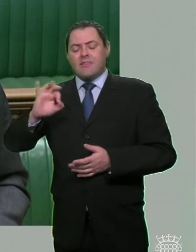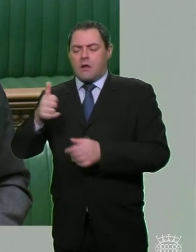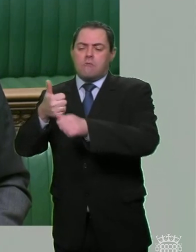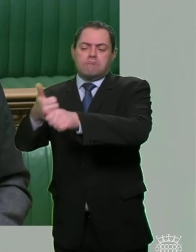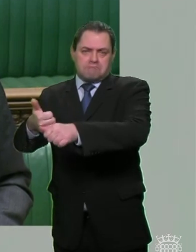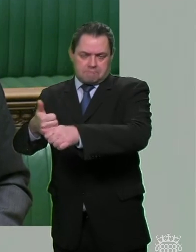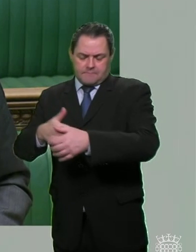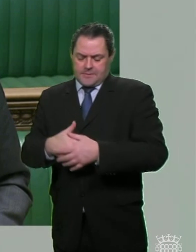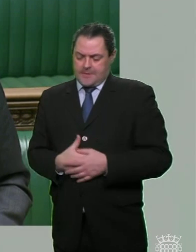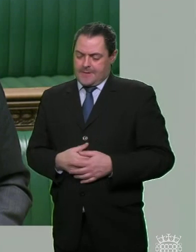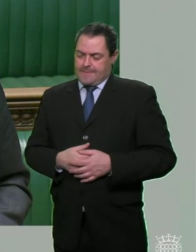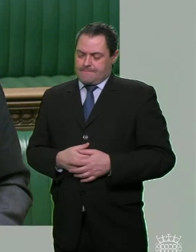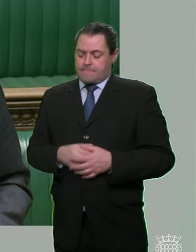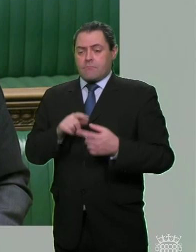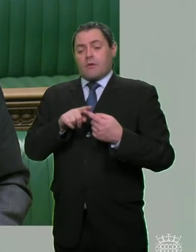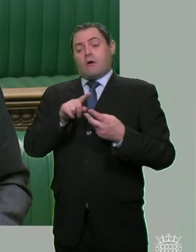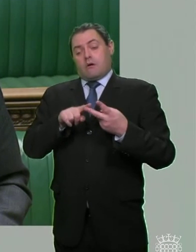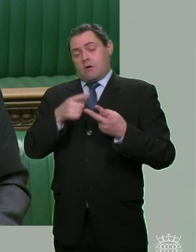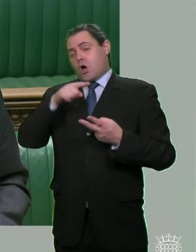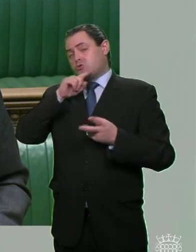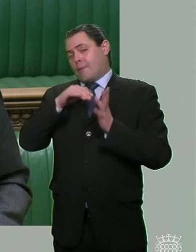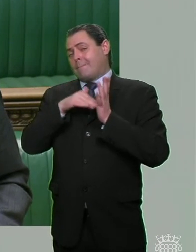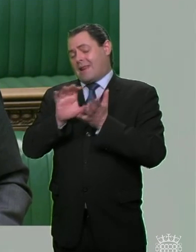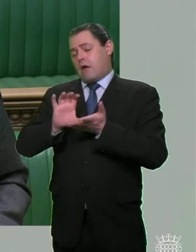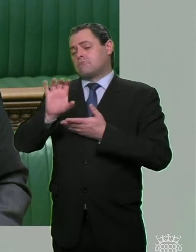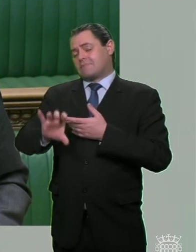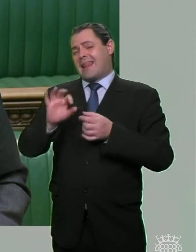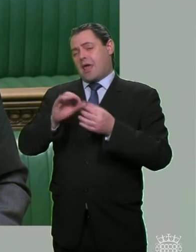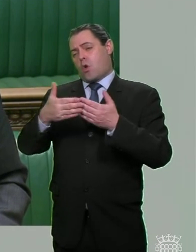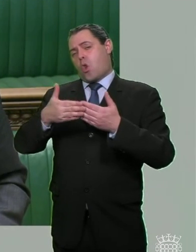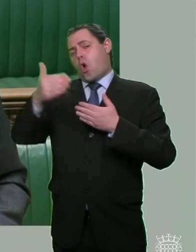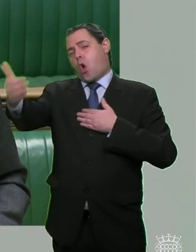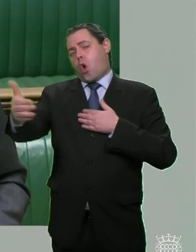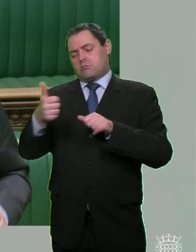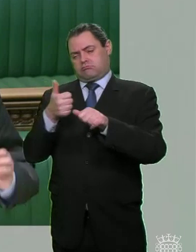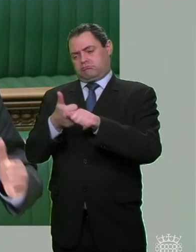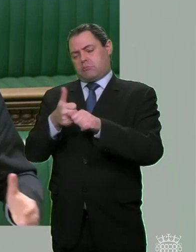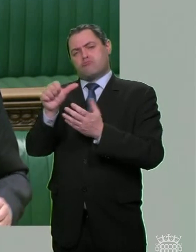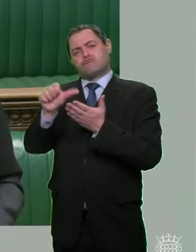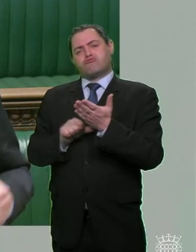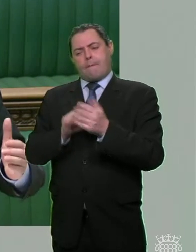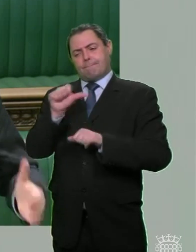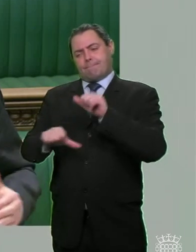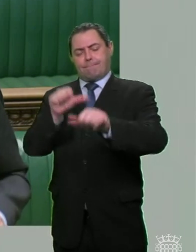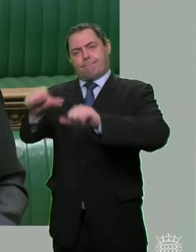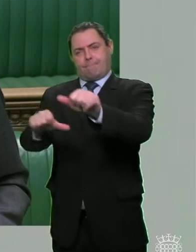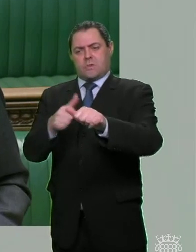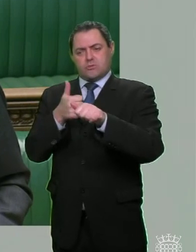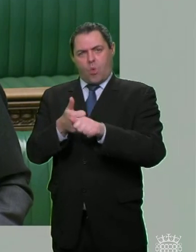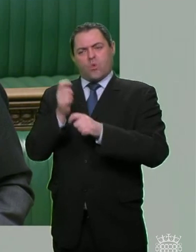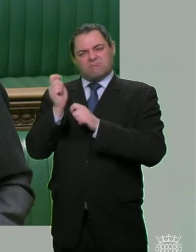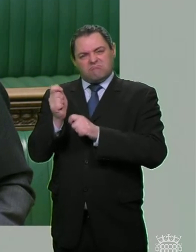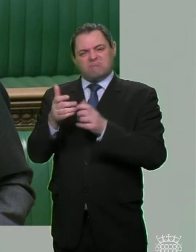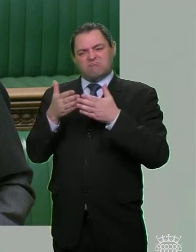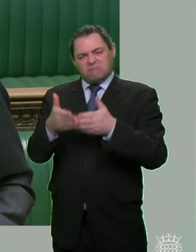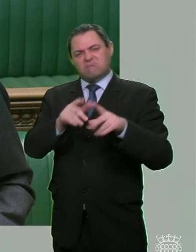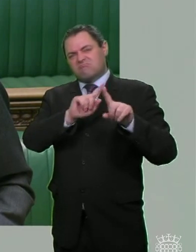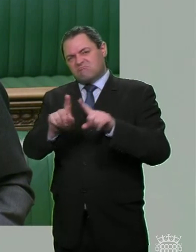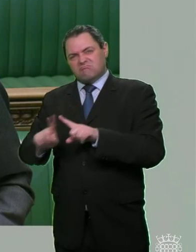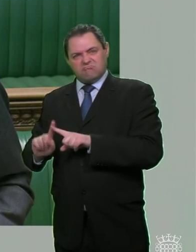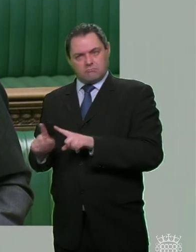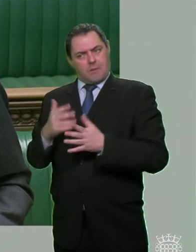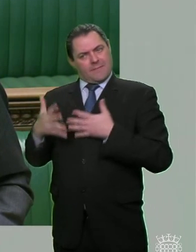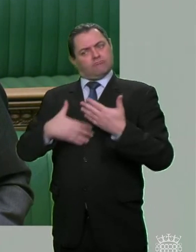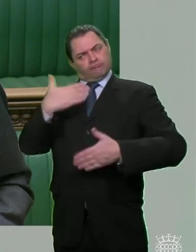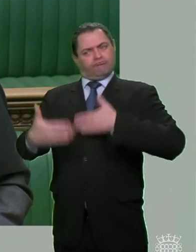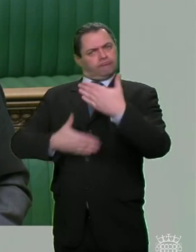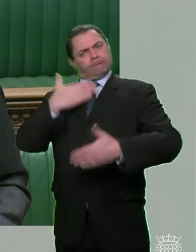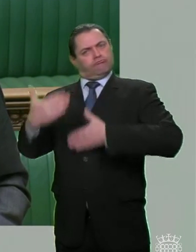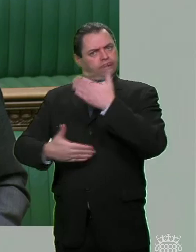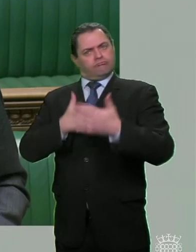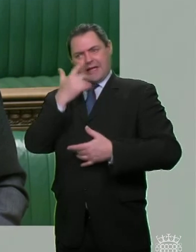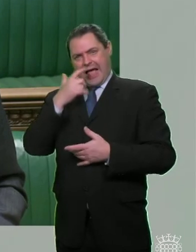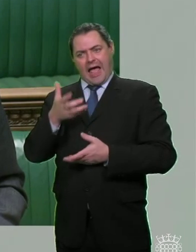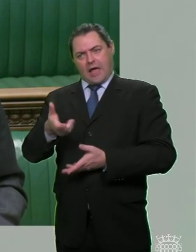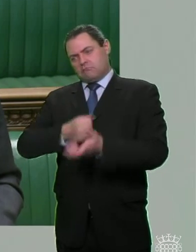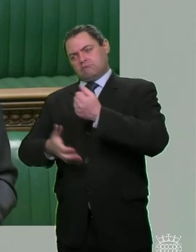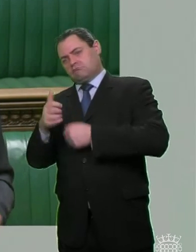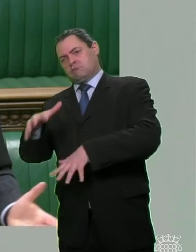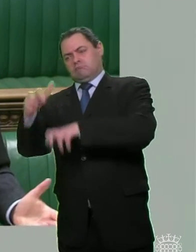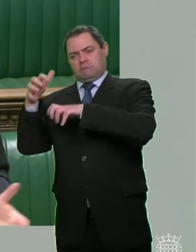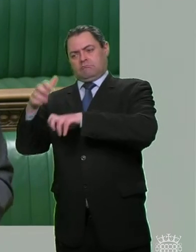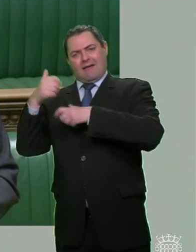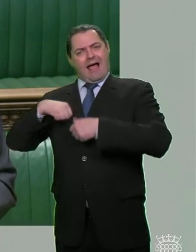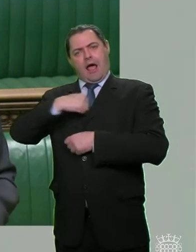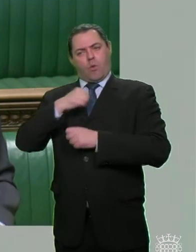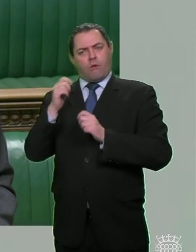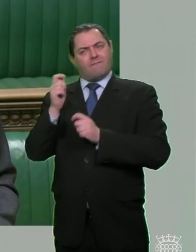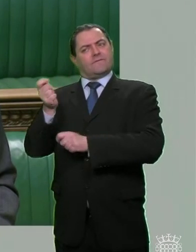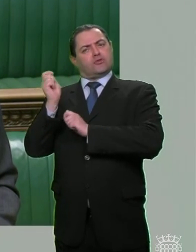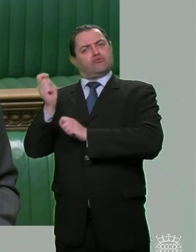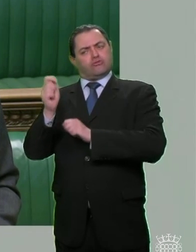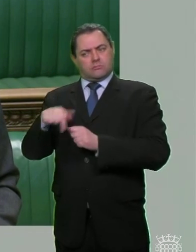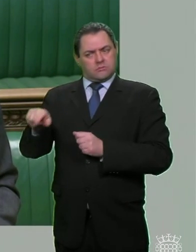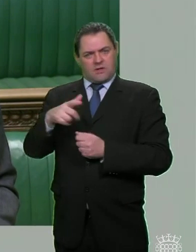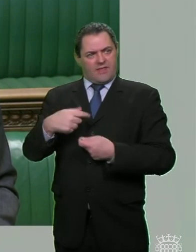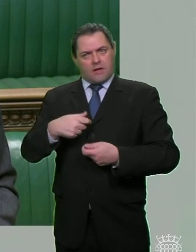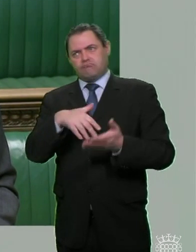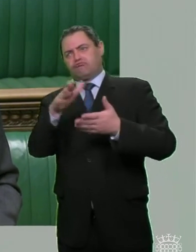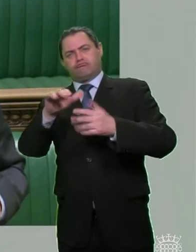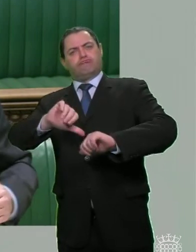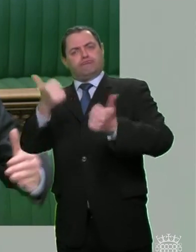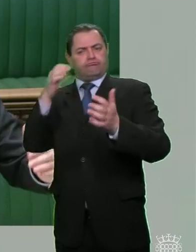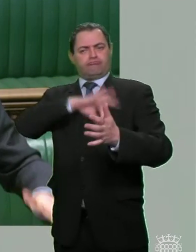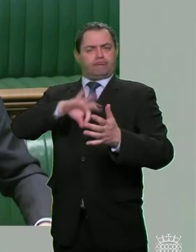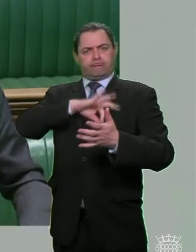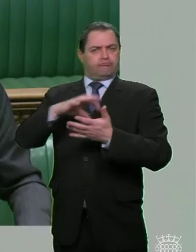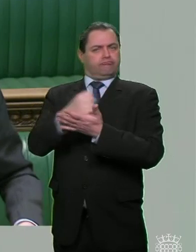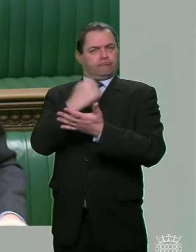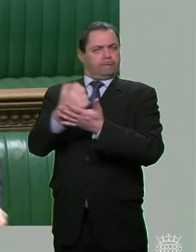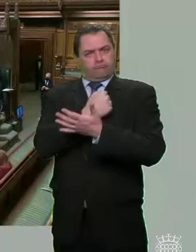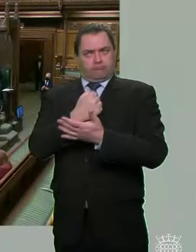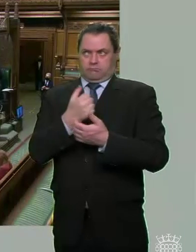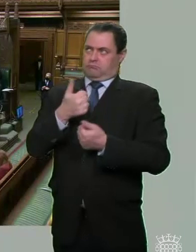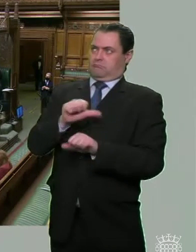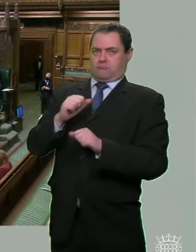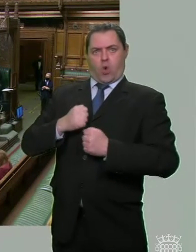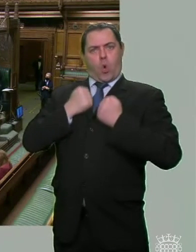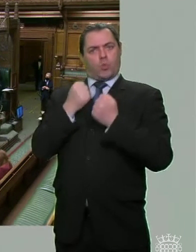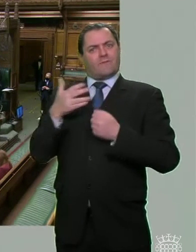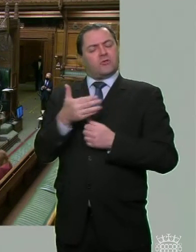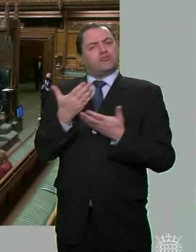We are also investing £100 million in a long-term programme for the UK fishing industry, to help with equipment and processing, and to enable this country to be in a position to take advantage of the incredible access to our fisheries that we will have as the years go by.